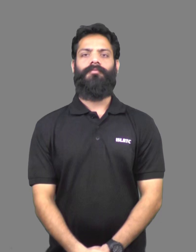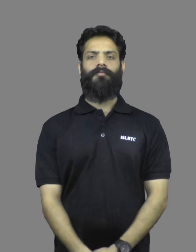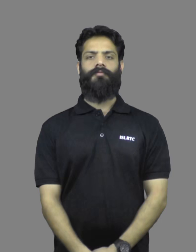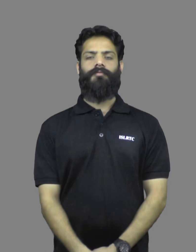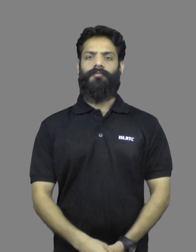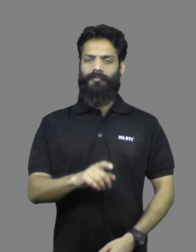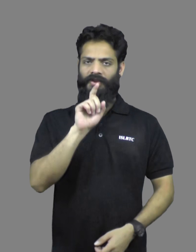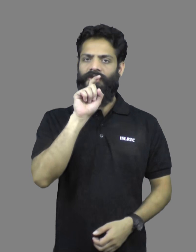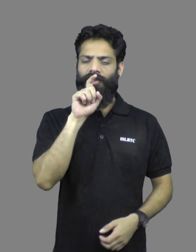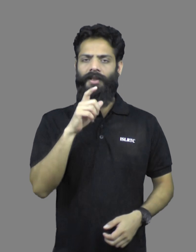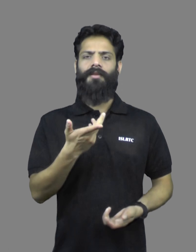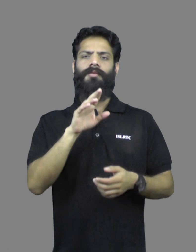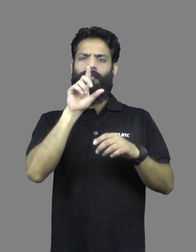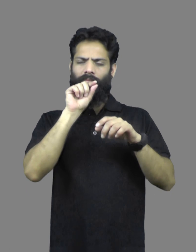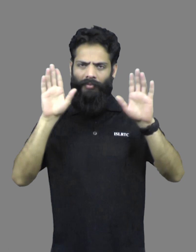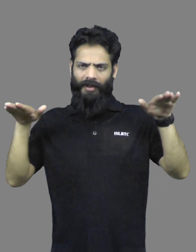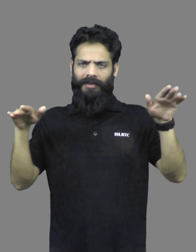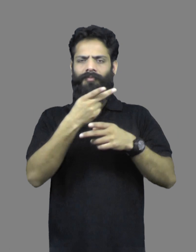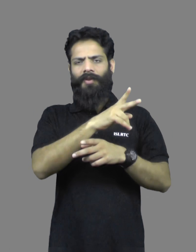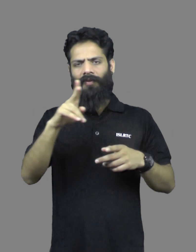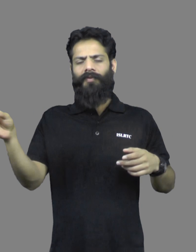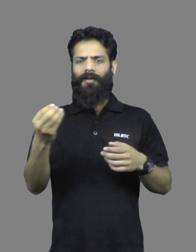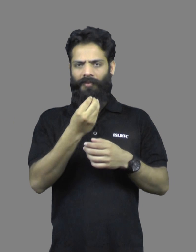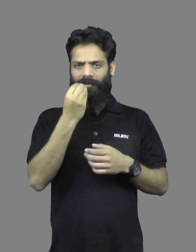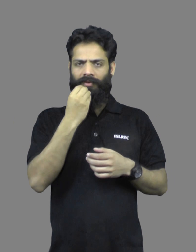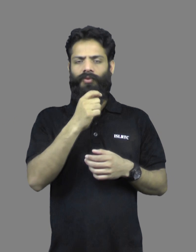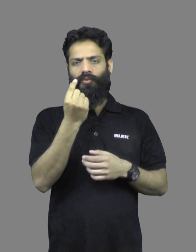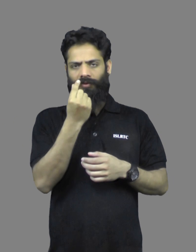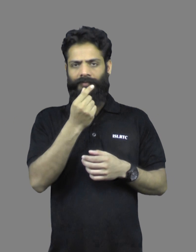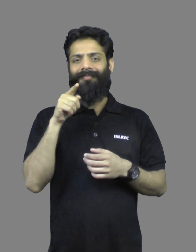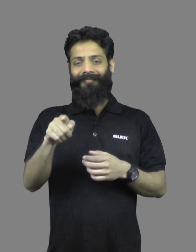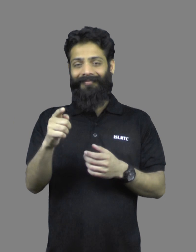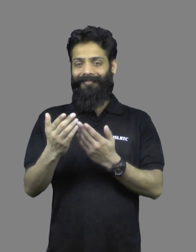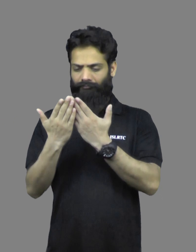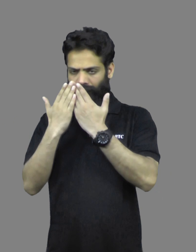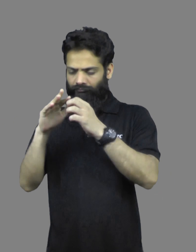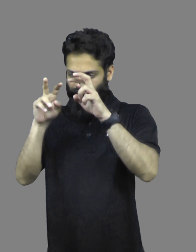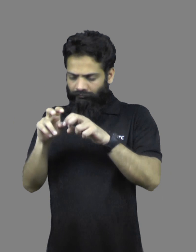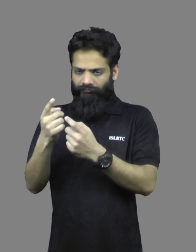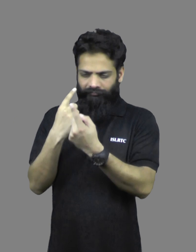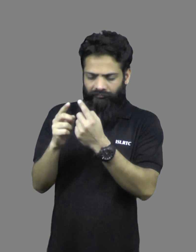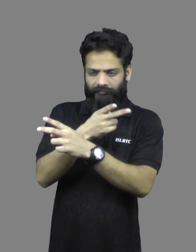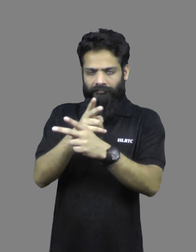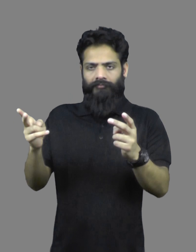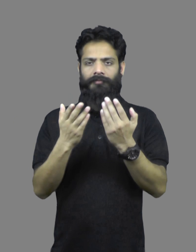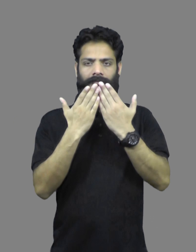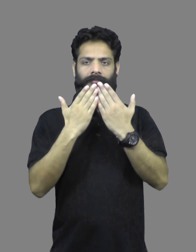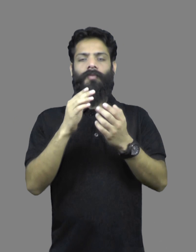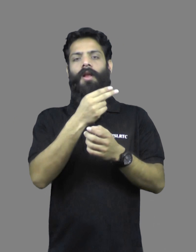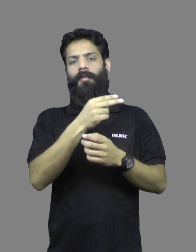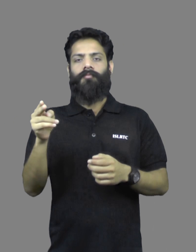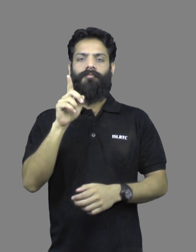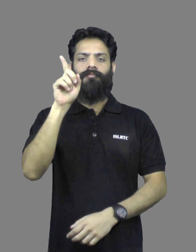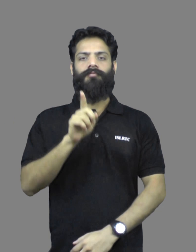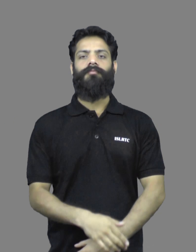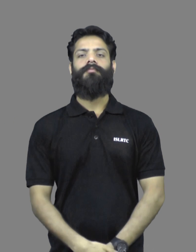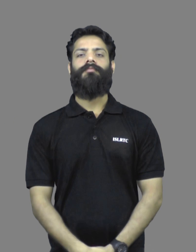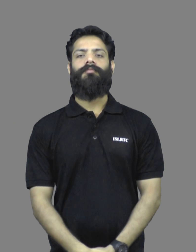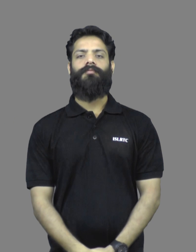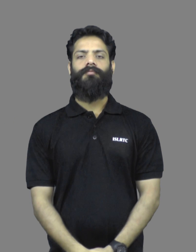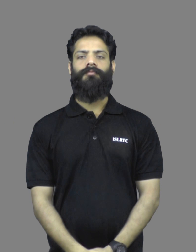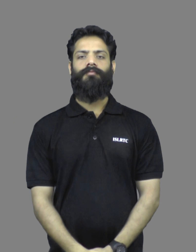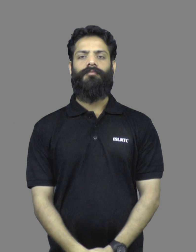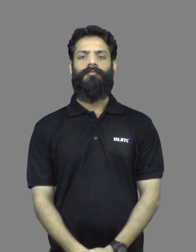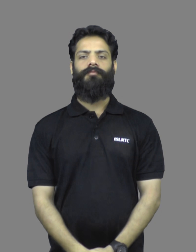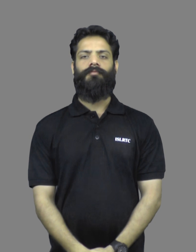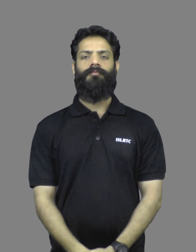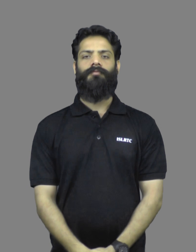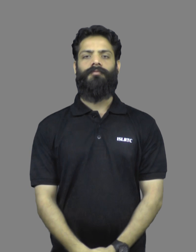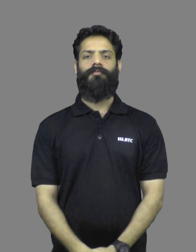Poultry Science